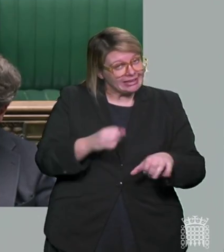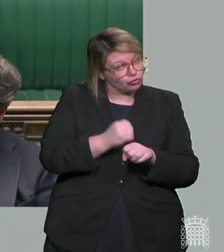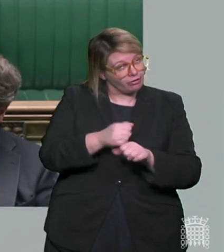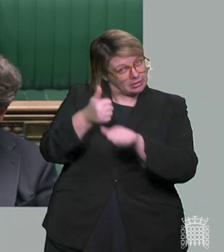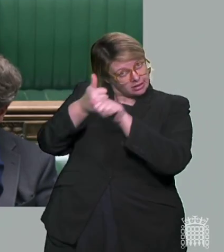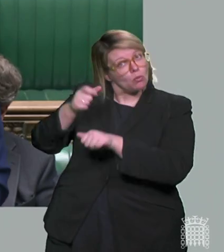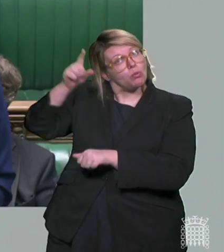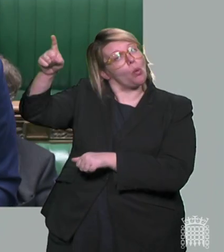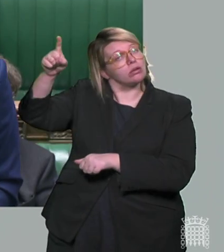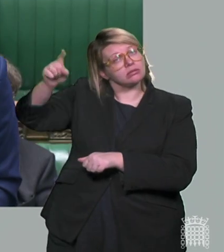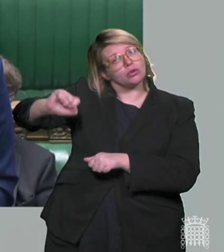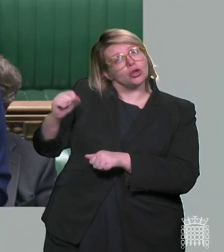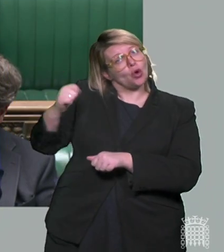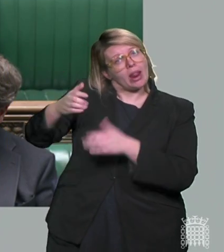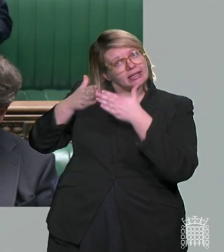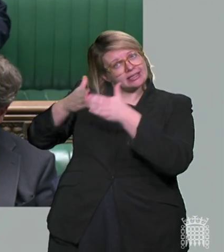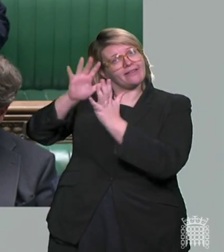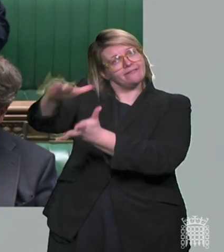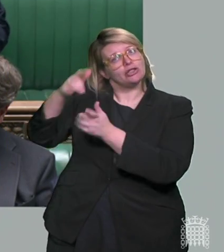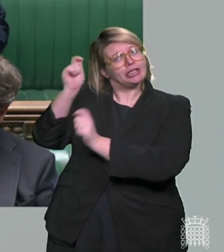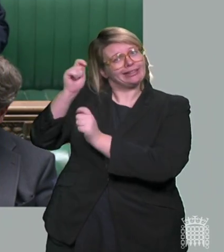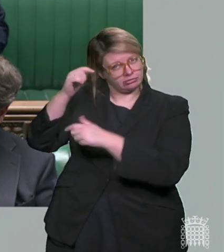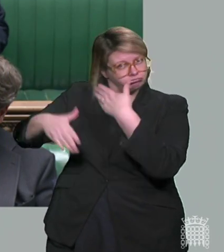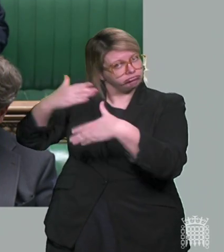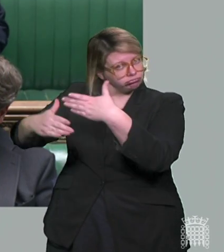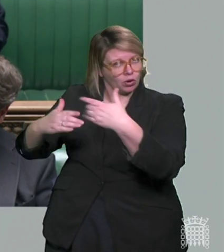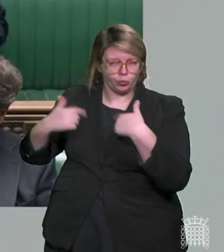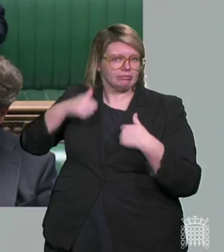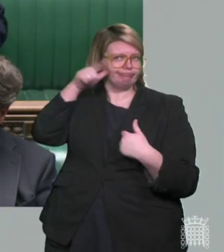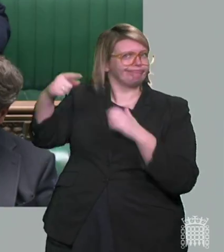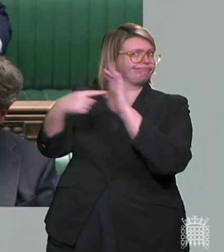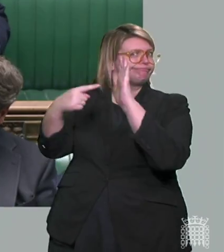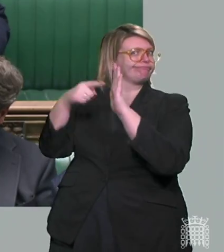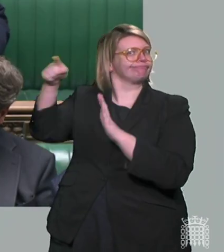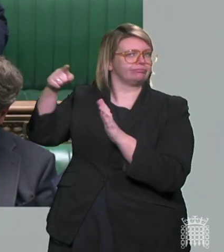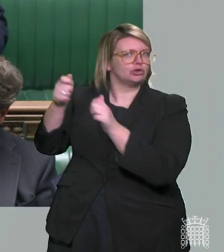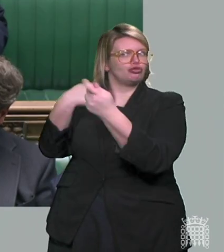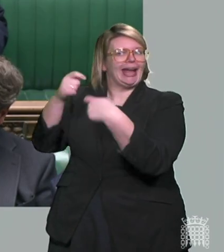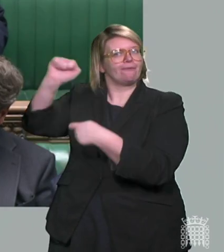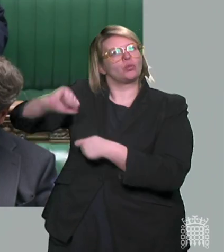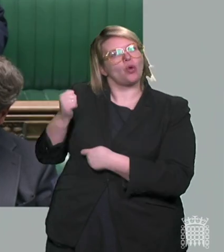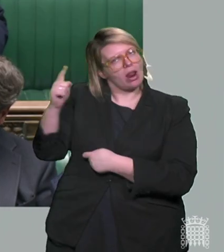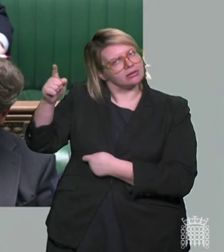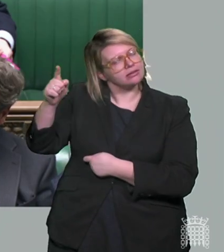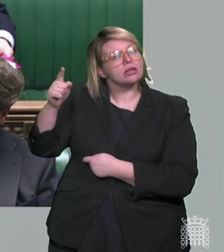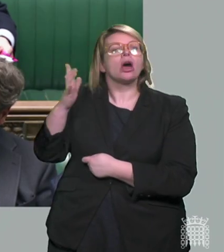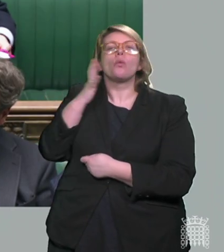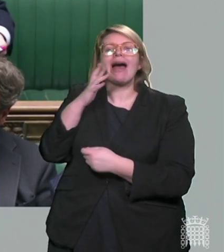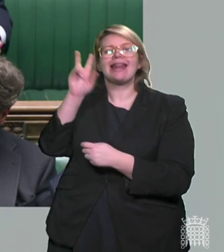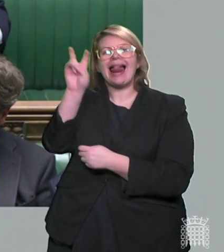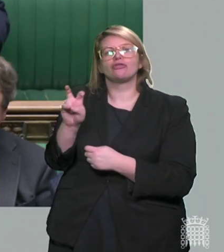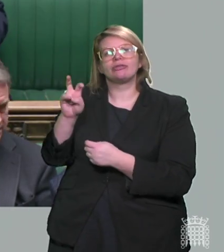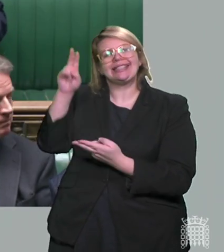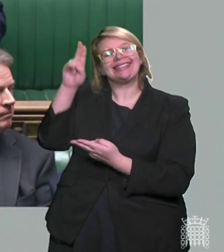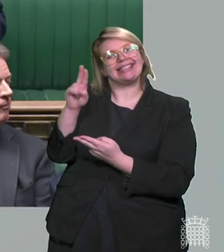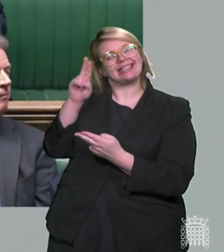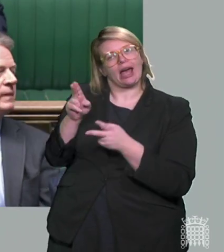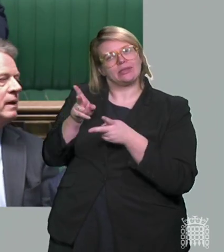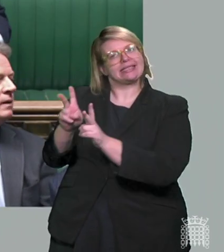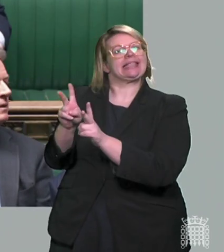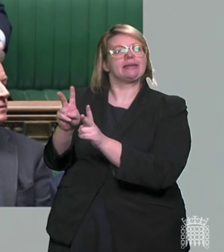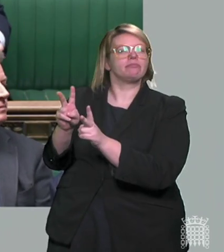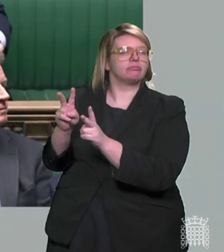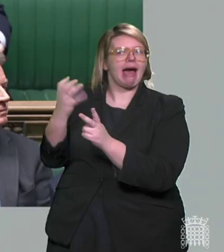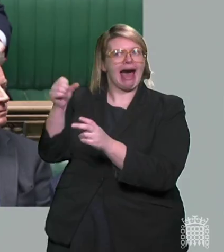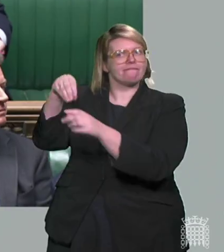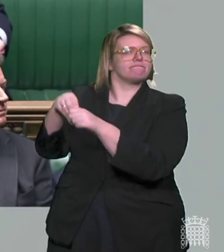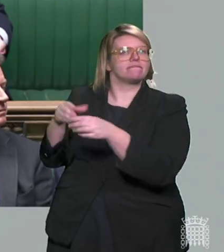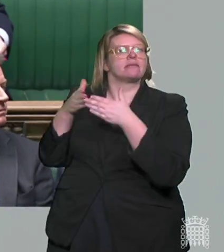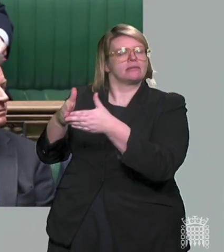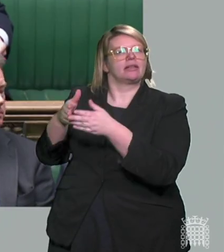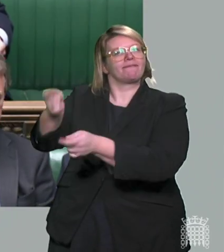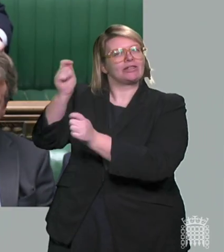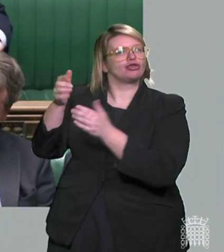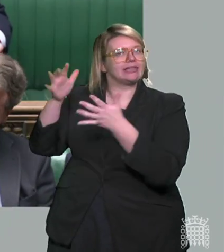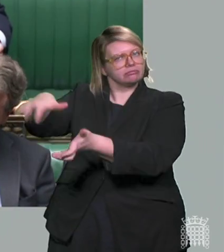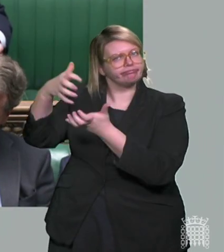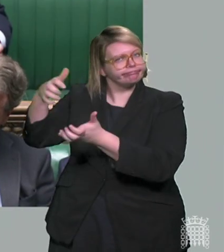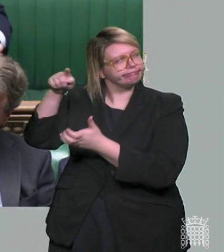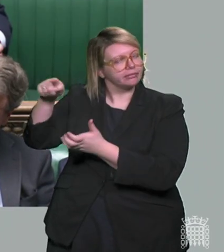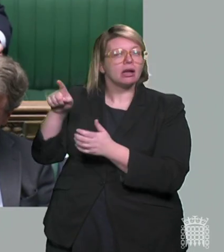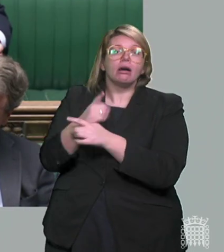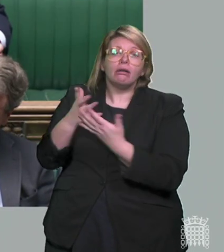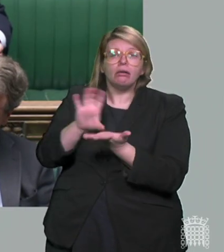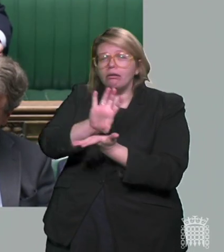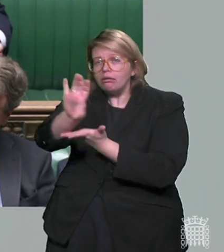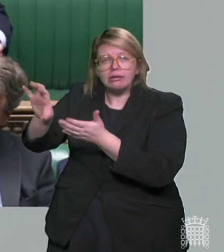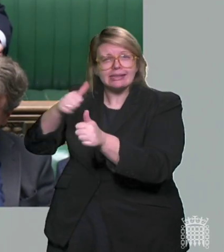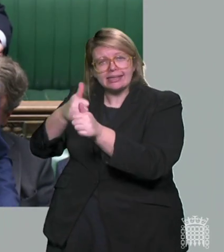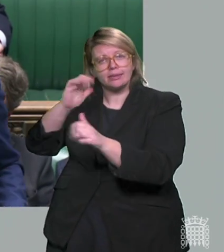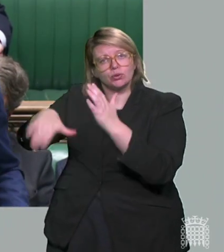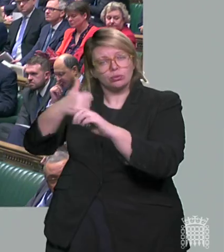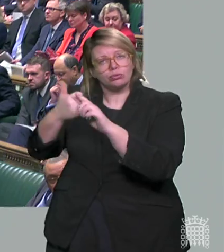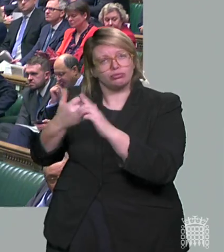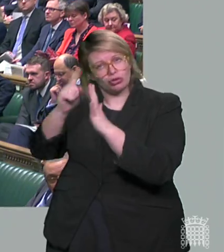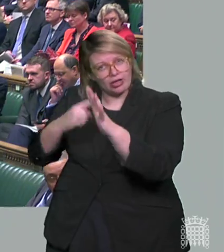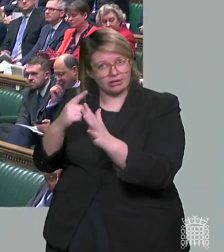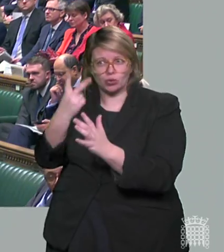The processing and preserving of fish was recognised as an energy and trade intensive sector in the Government’s energy bill discount scheme, and almost half the £20 million already awarded through the UK seafood fund for infrastructure projects will be spent in Scotland.